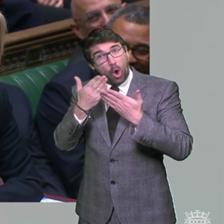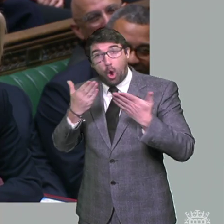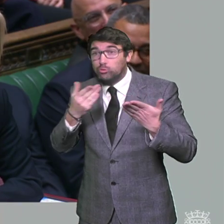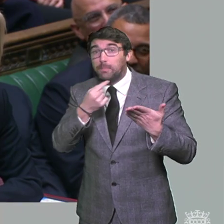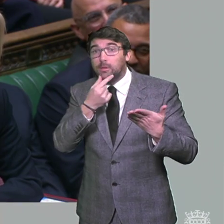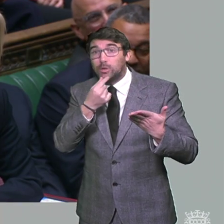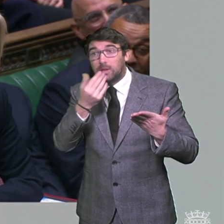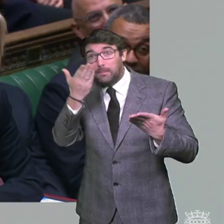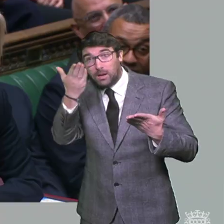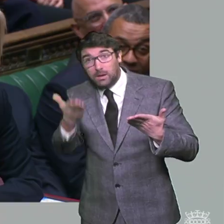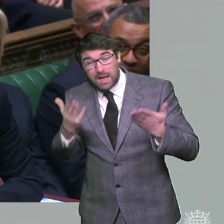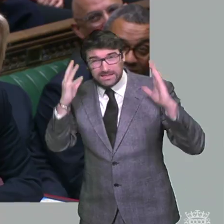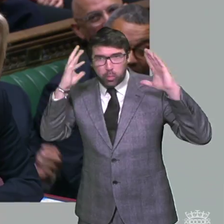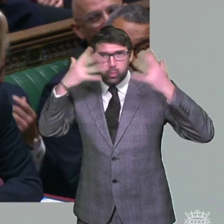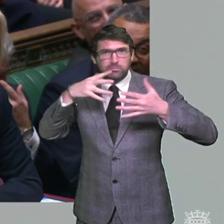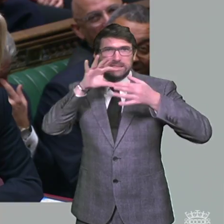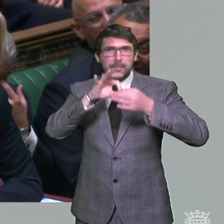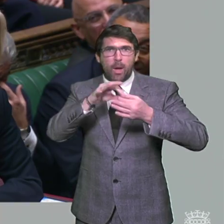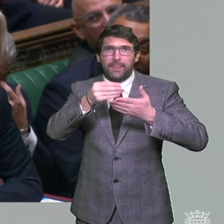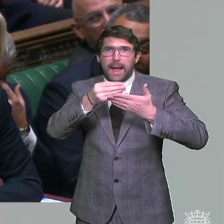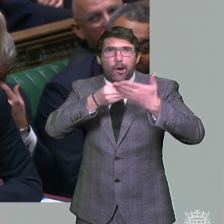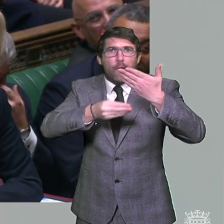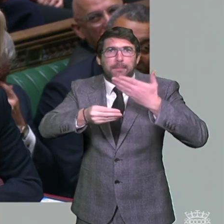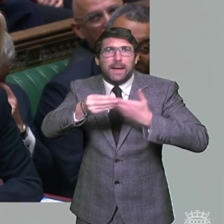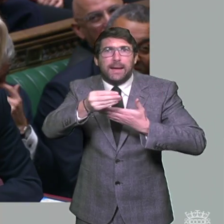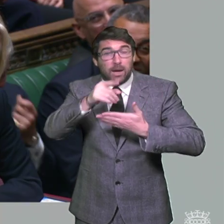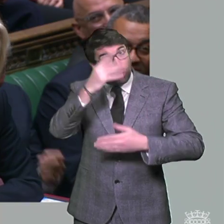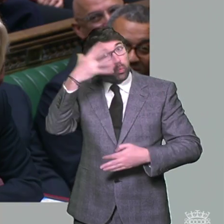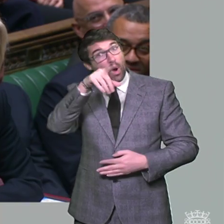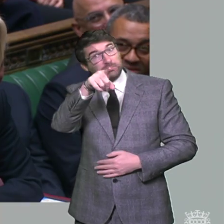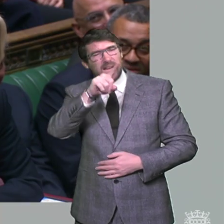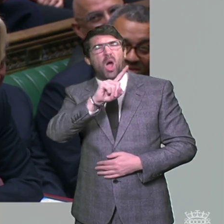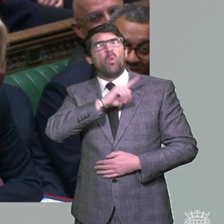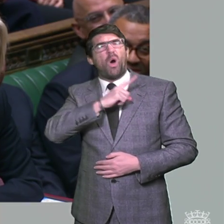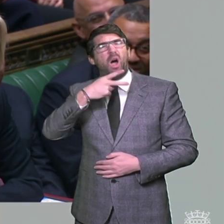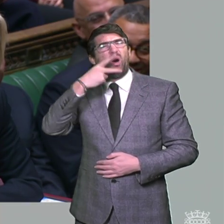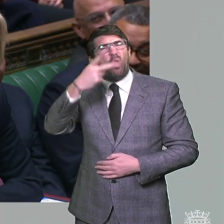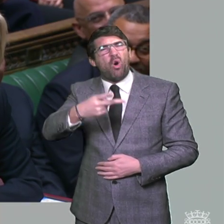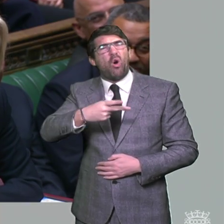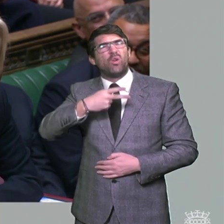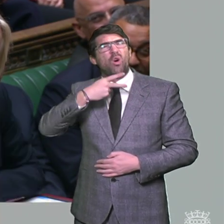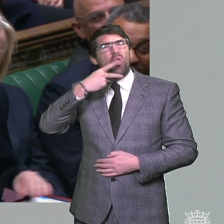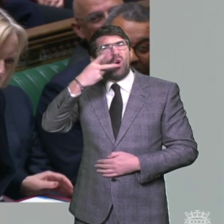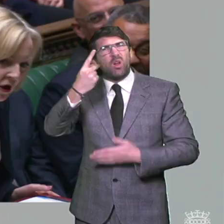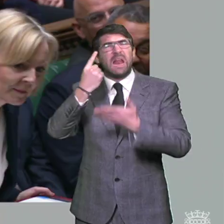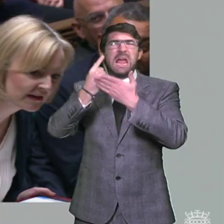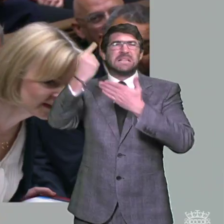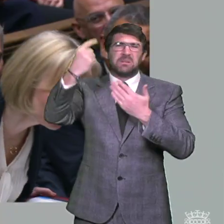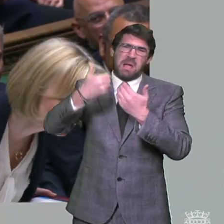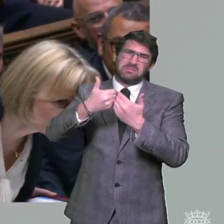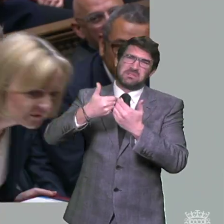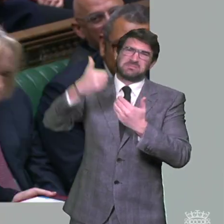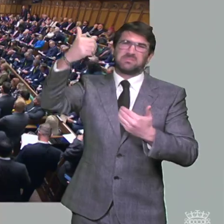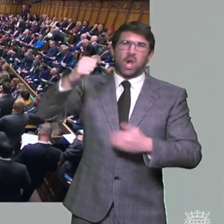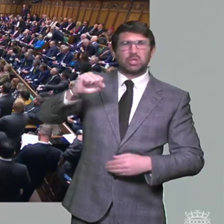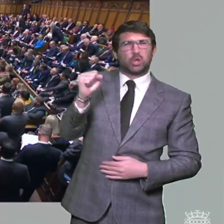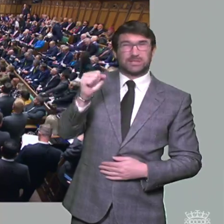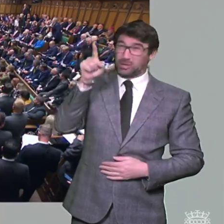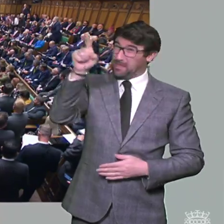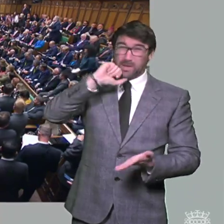If he is concerned about the economy, why does he continue to advocate for separatism, which would plunge the Scottish economy into chaos?